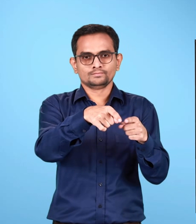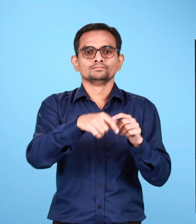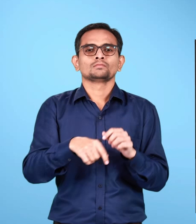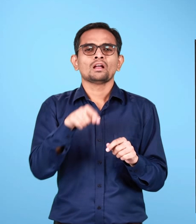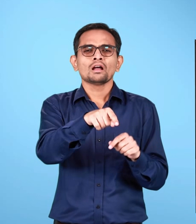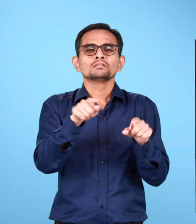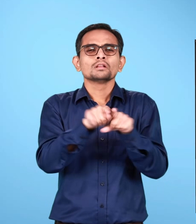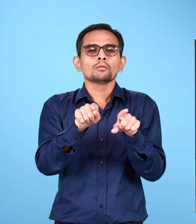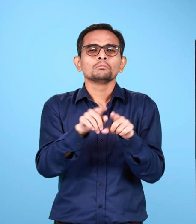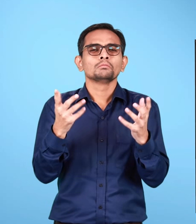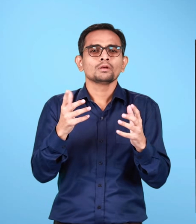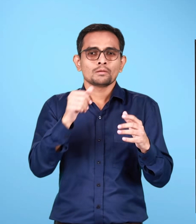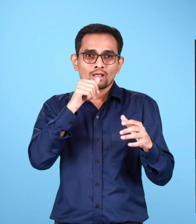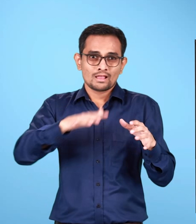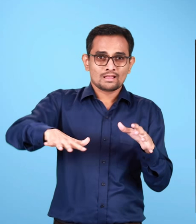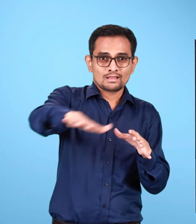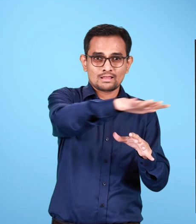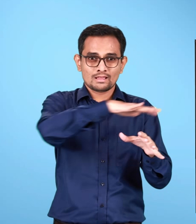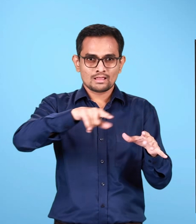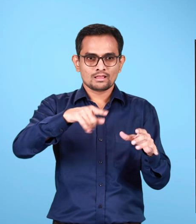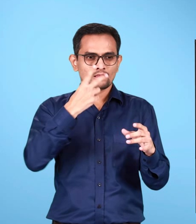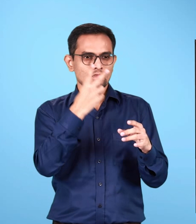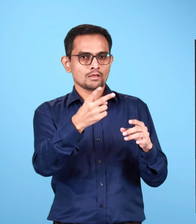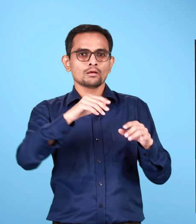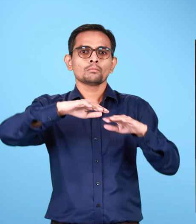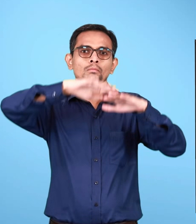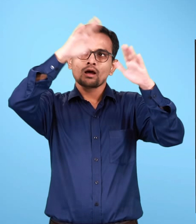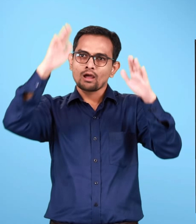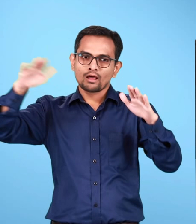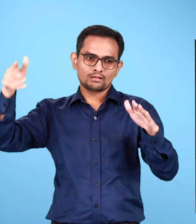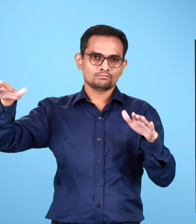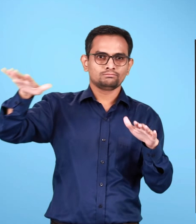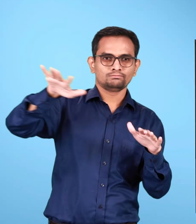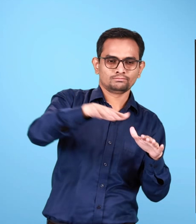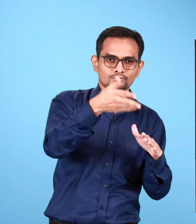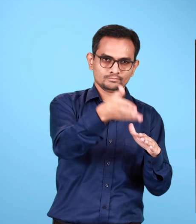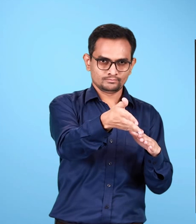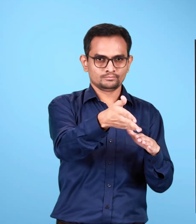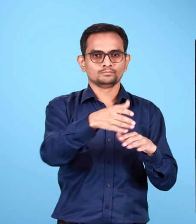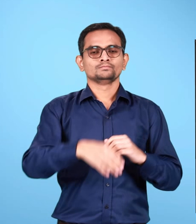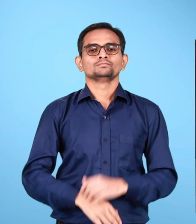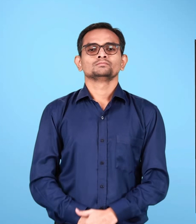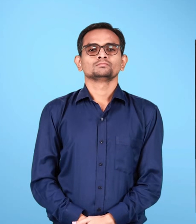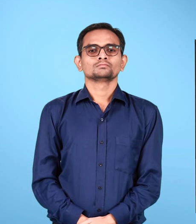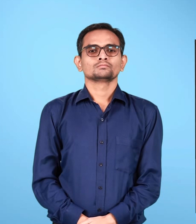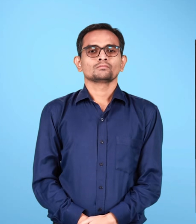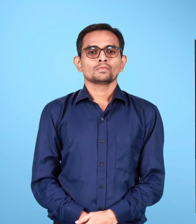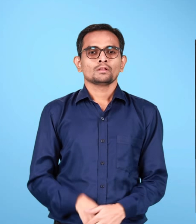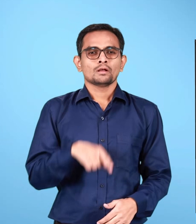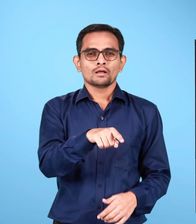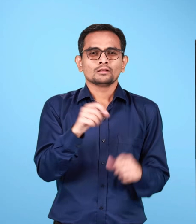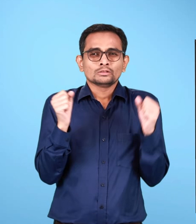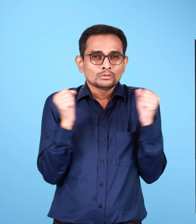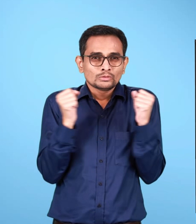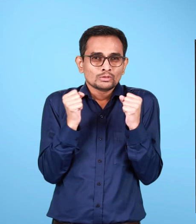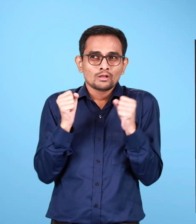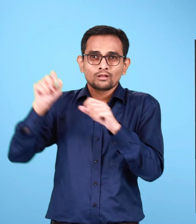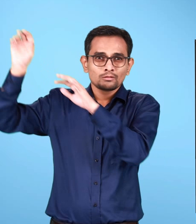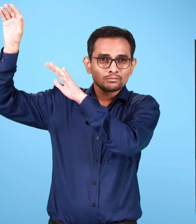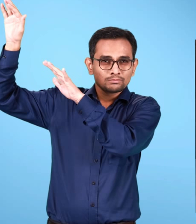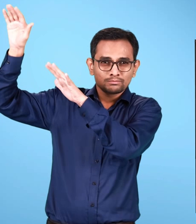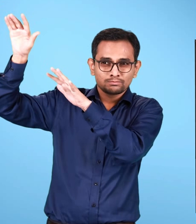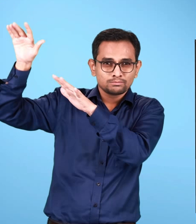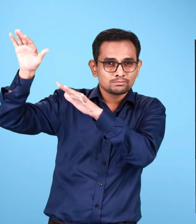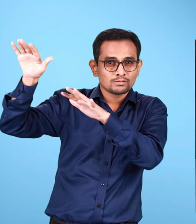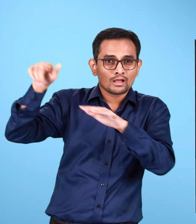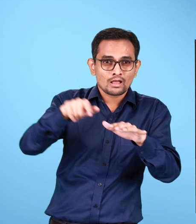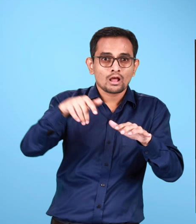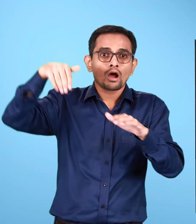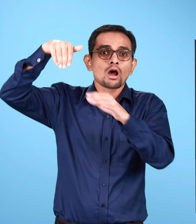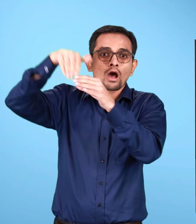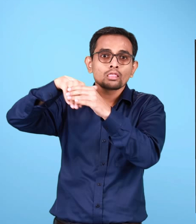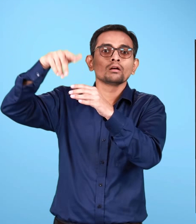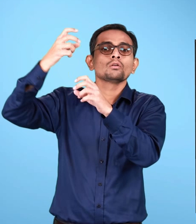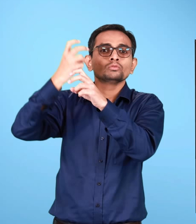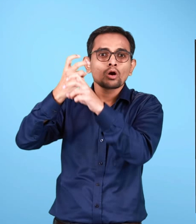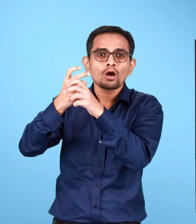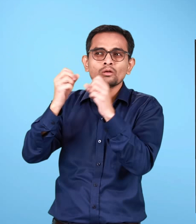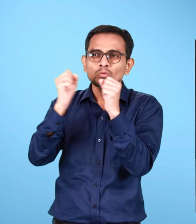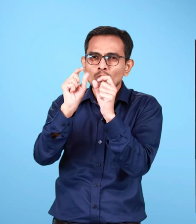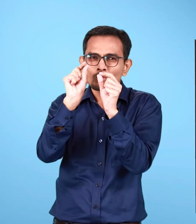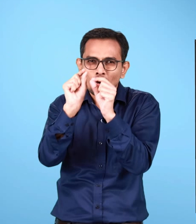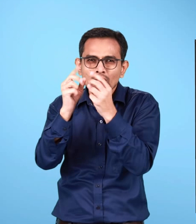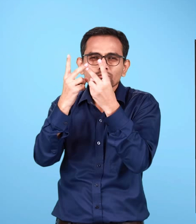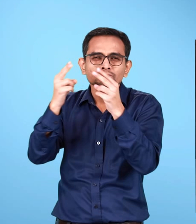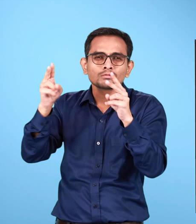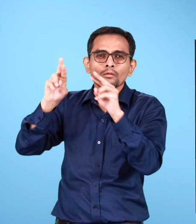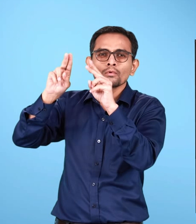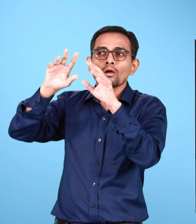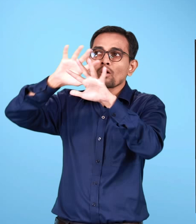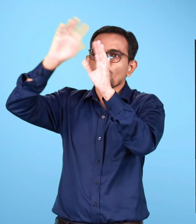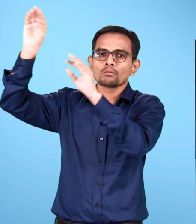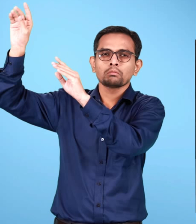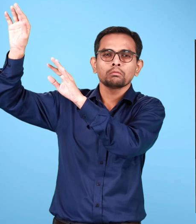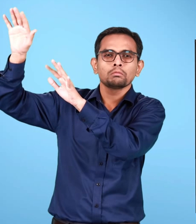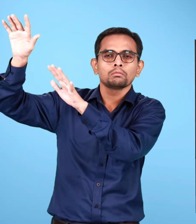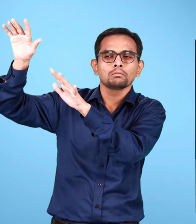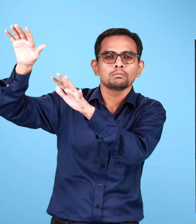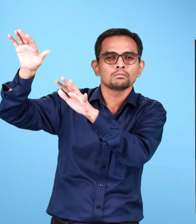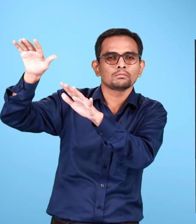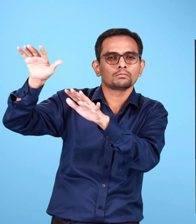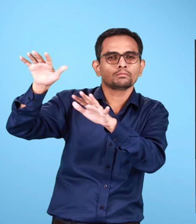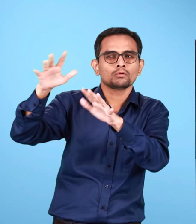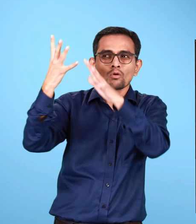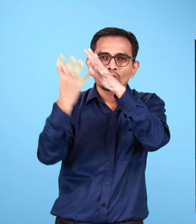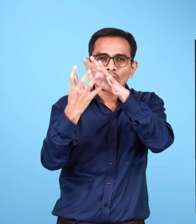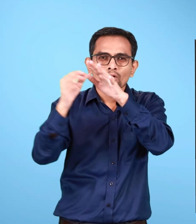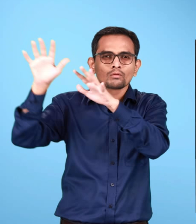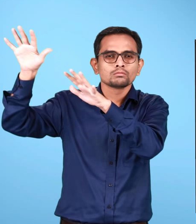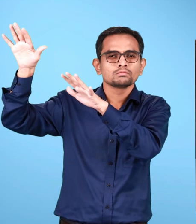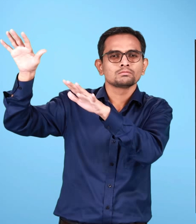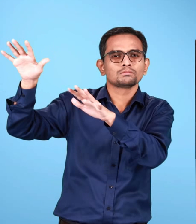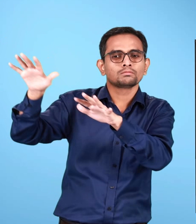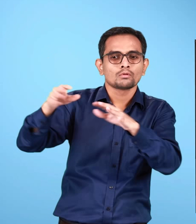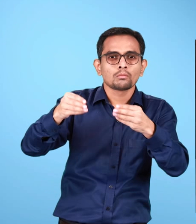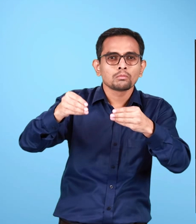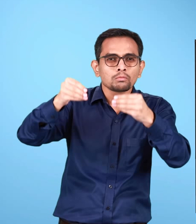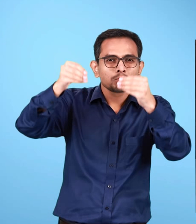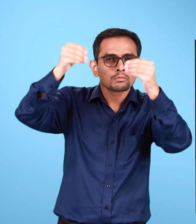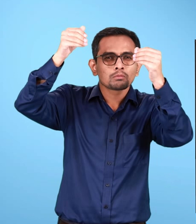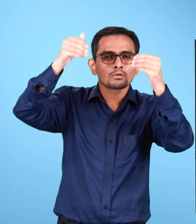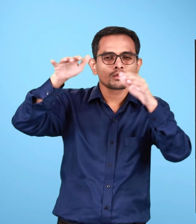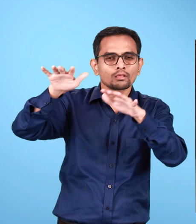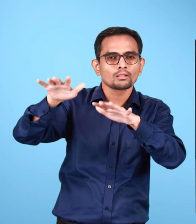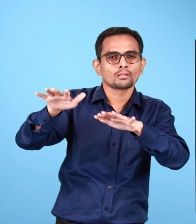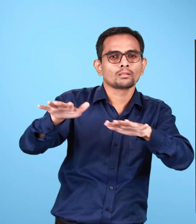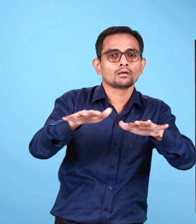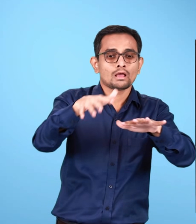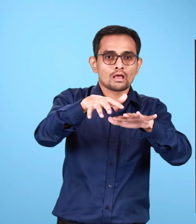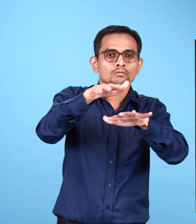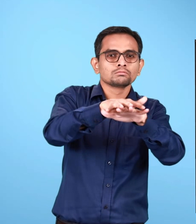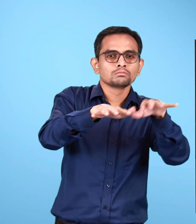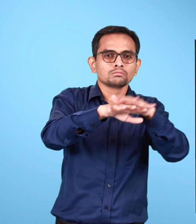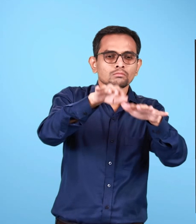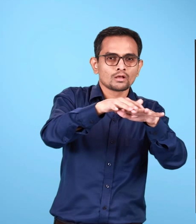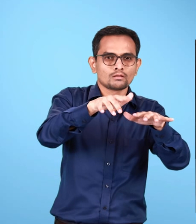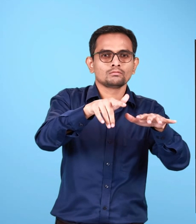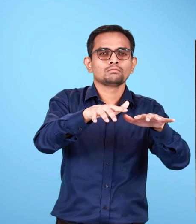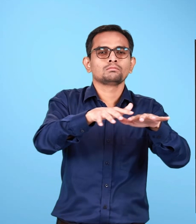with water and become lakes in the mountains. The material carried by the glacier such as rocks big and small, sand and silt gets deposited.